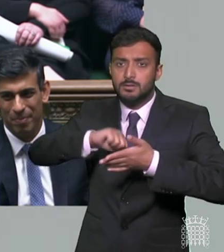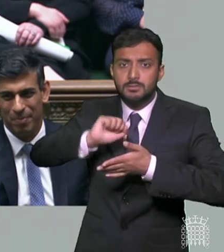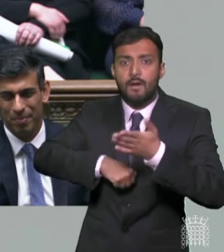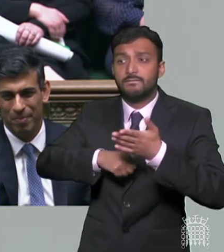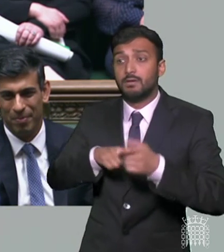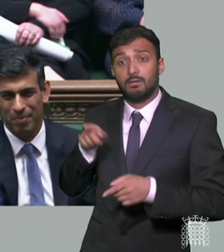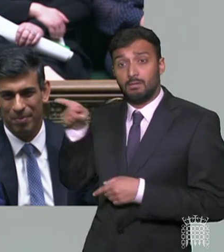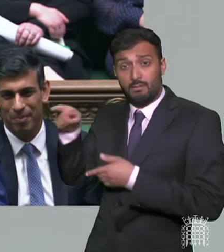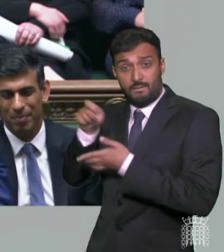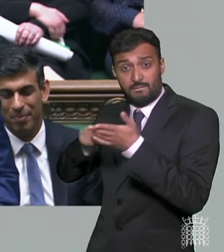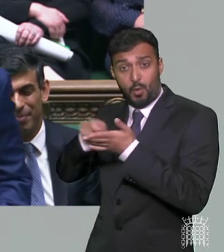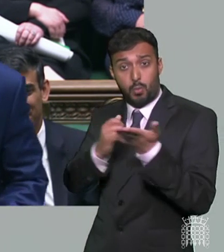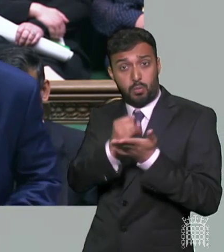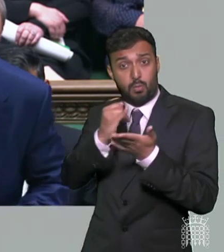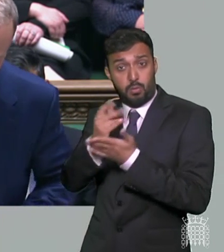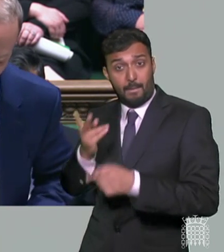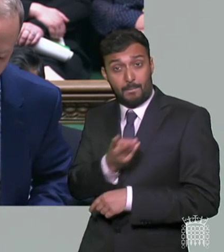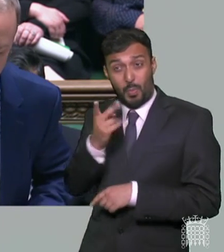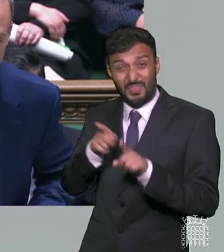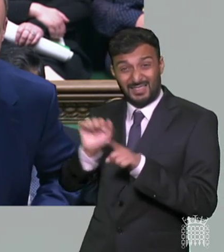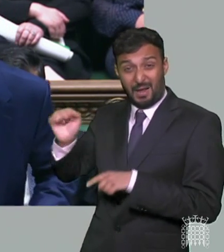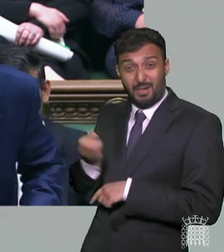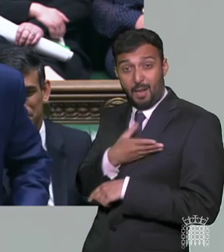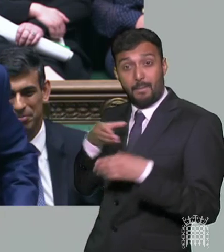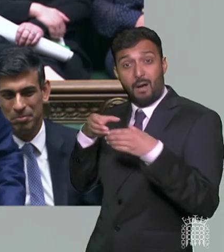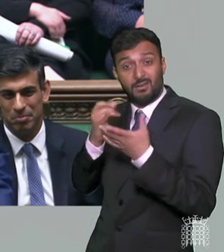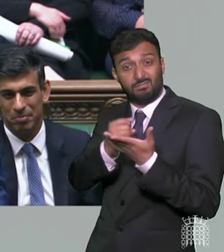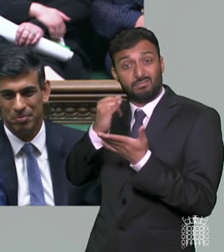She voted against both; so did the Labour party.